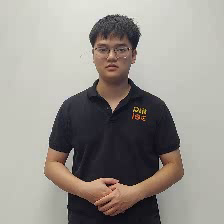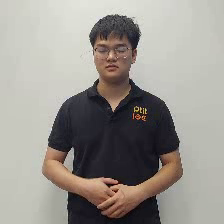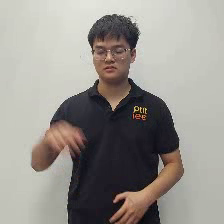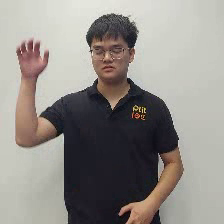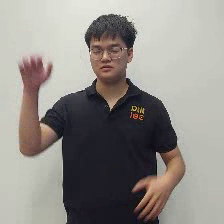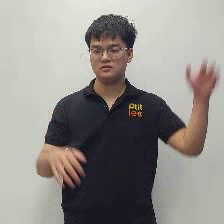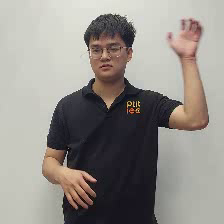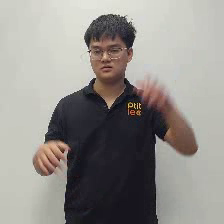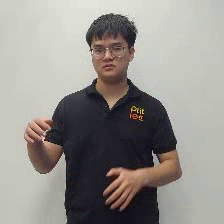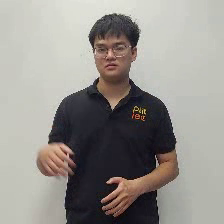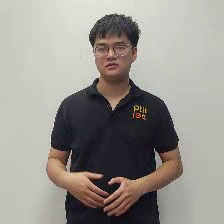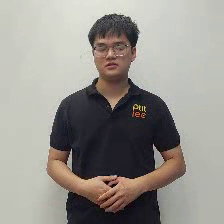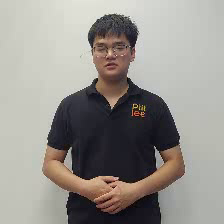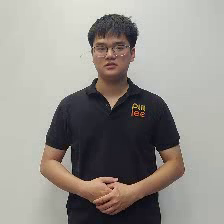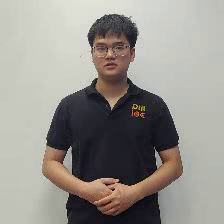Con gấu